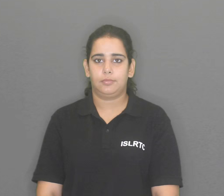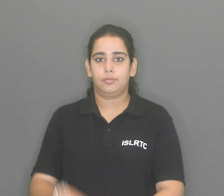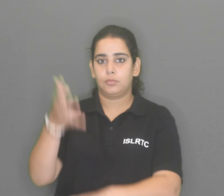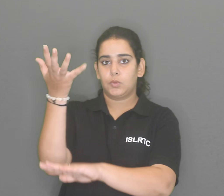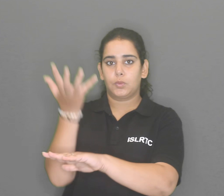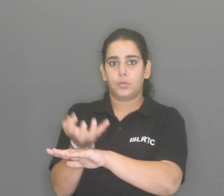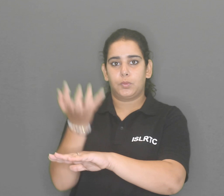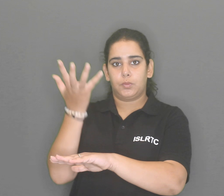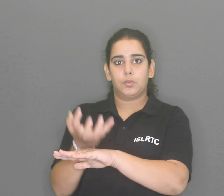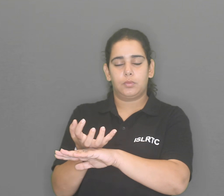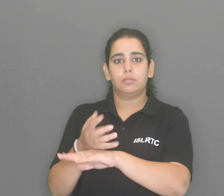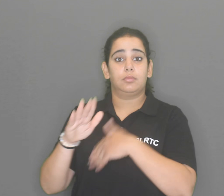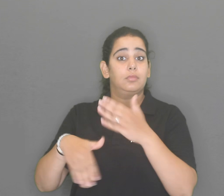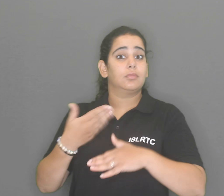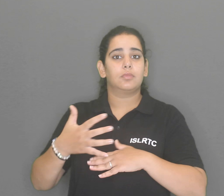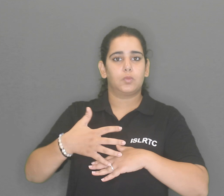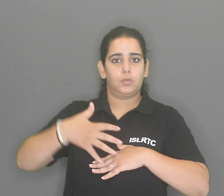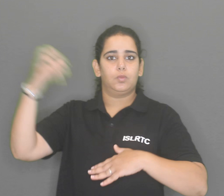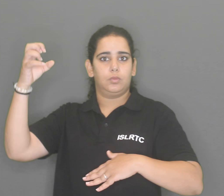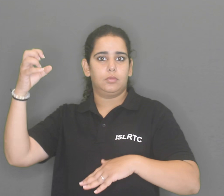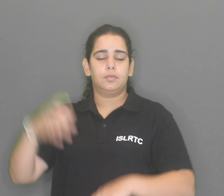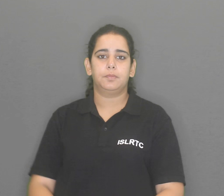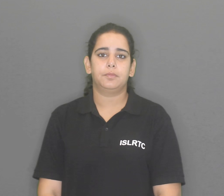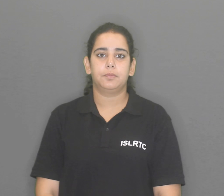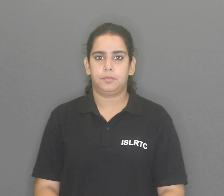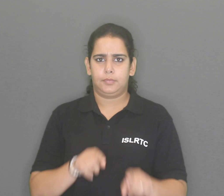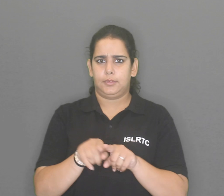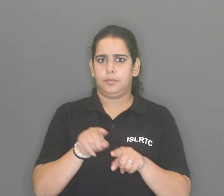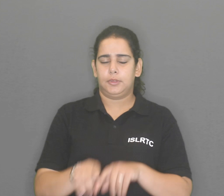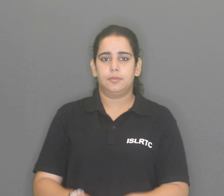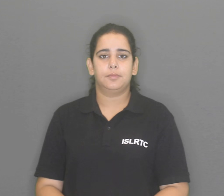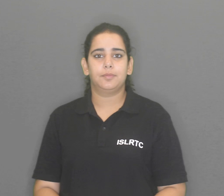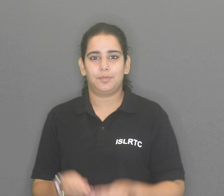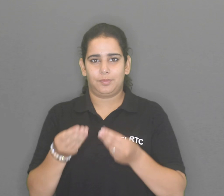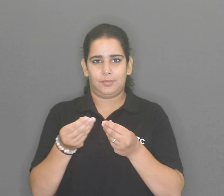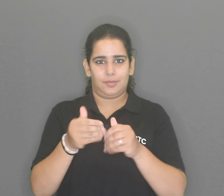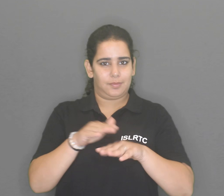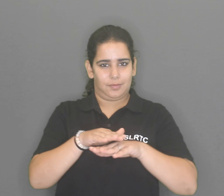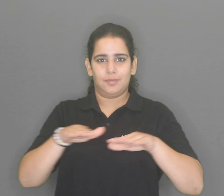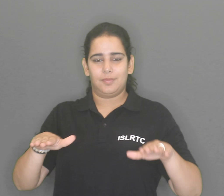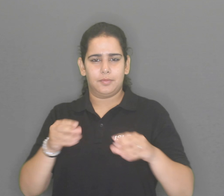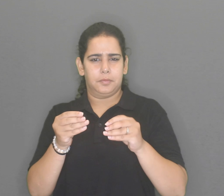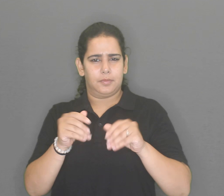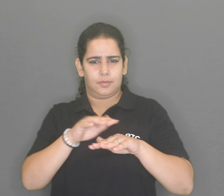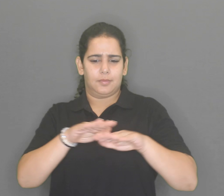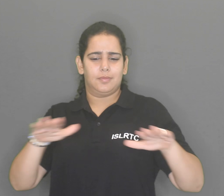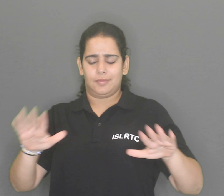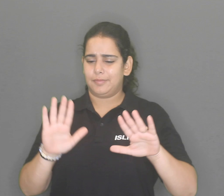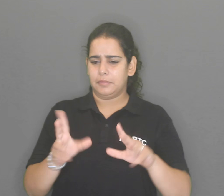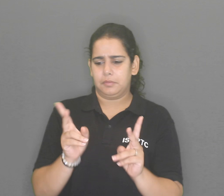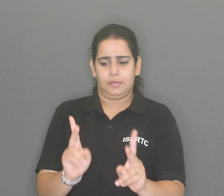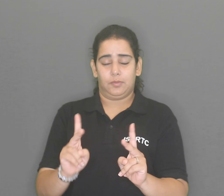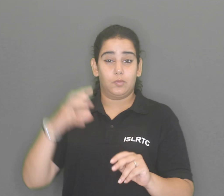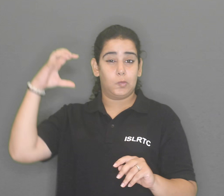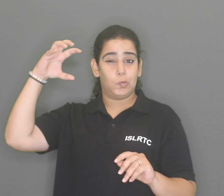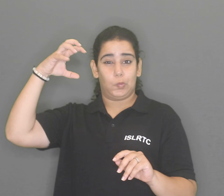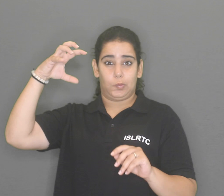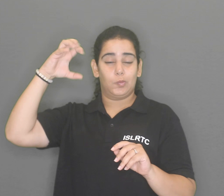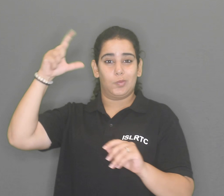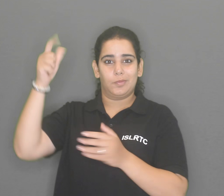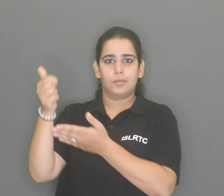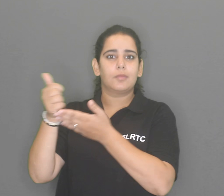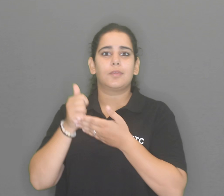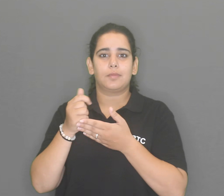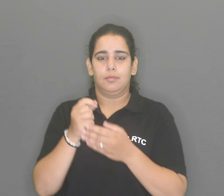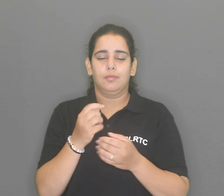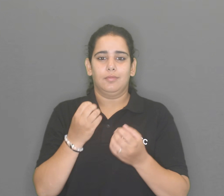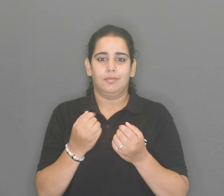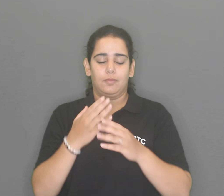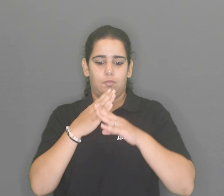Surfactant A substance which tends to reduce the surface tension of a liquid in which it is dissolved